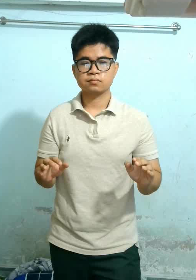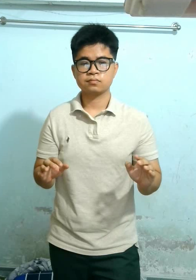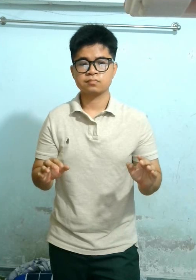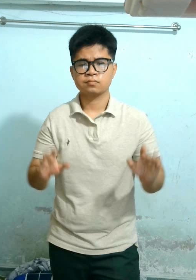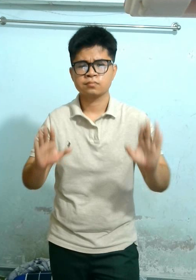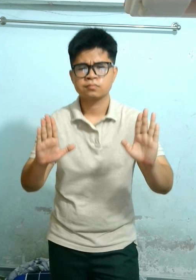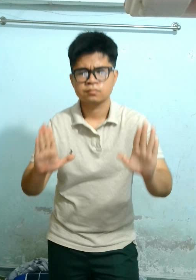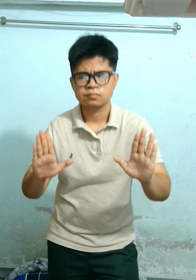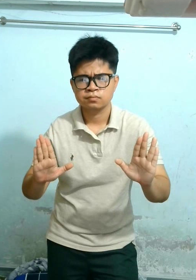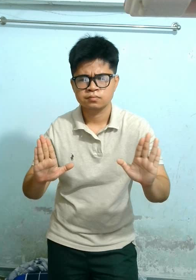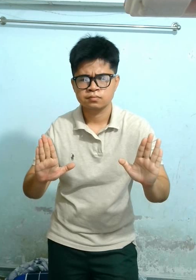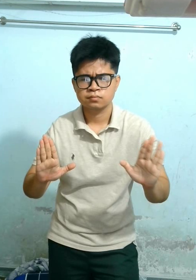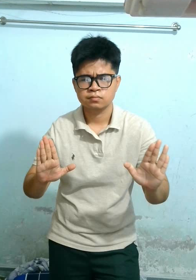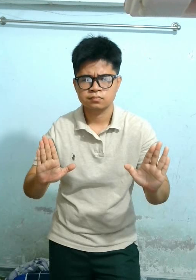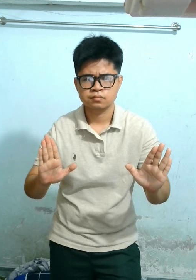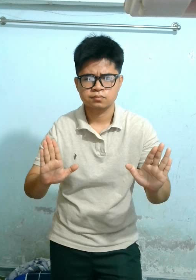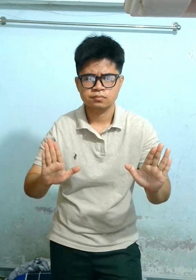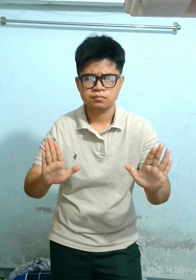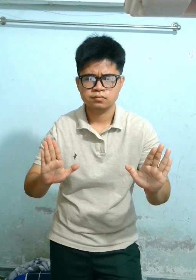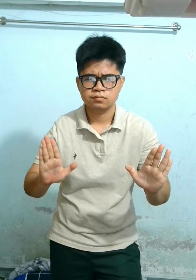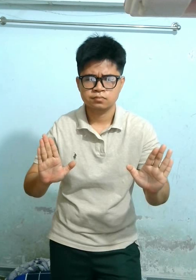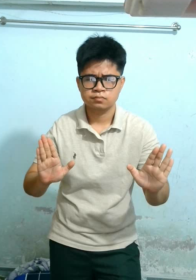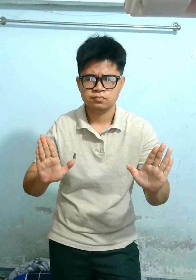dung lai